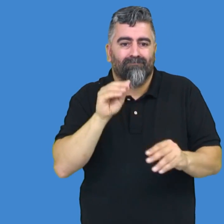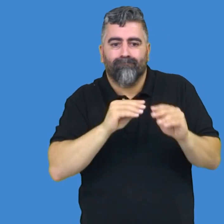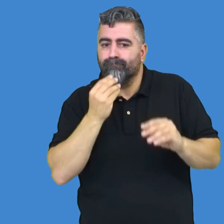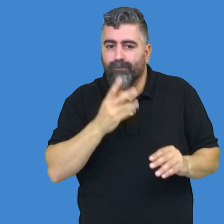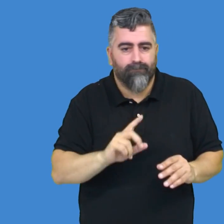bien